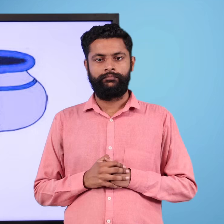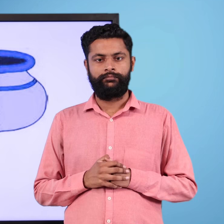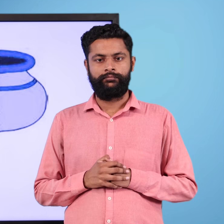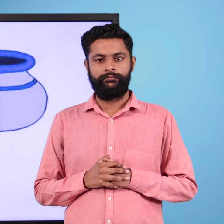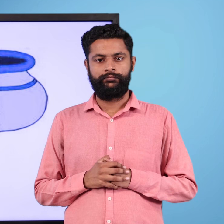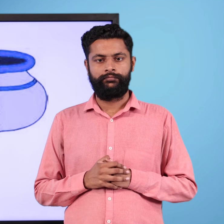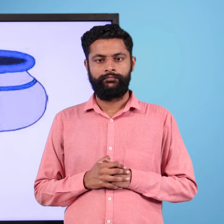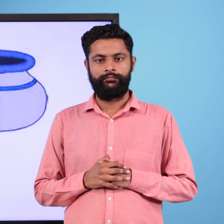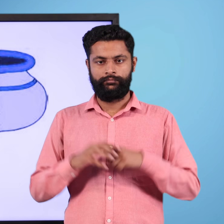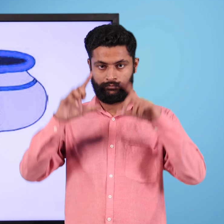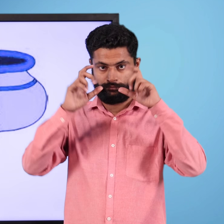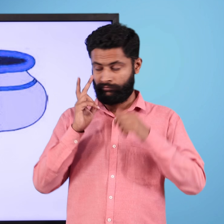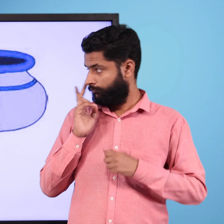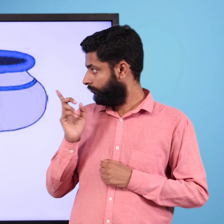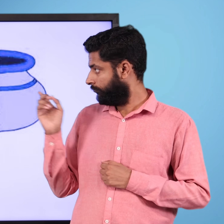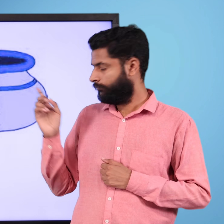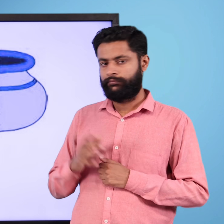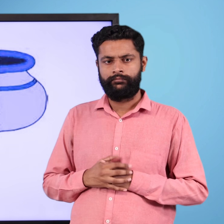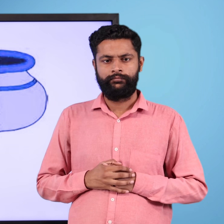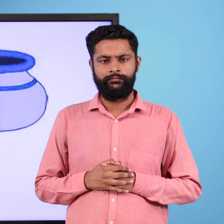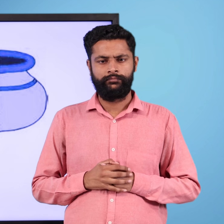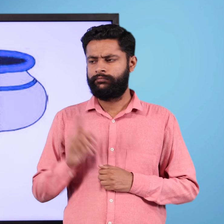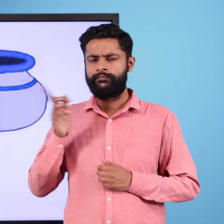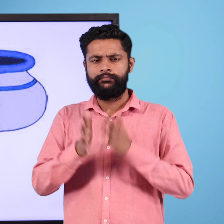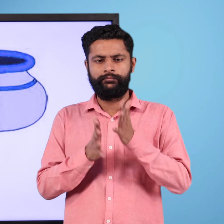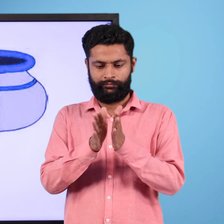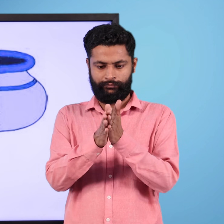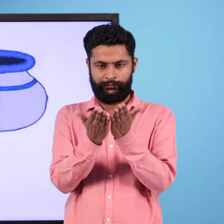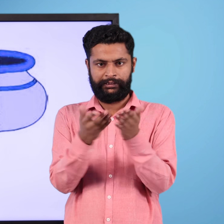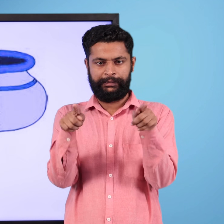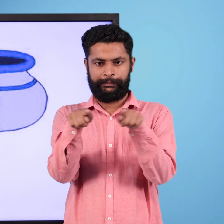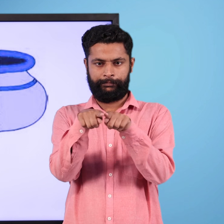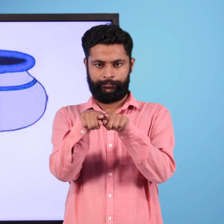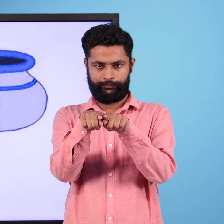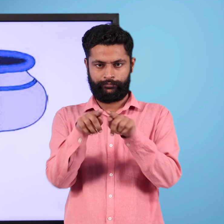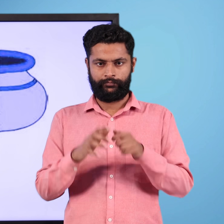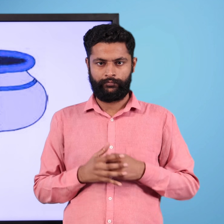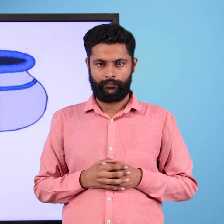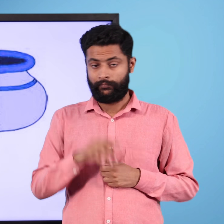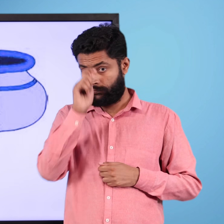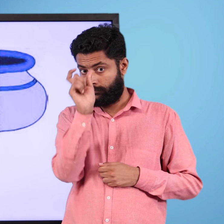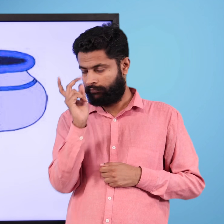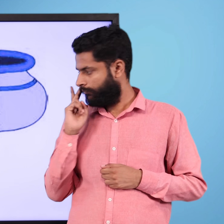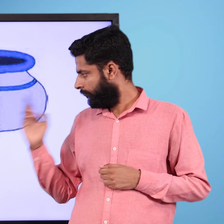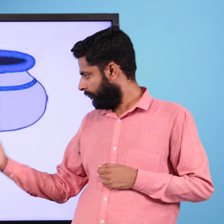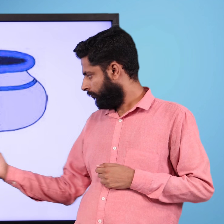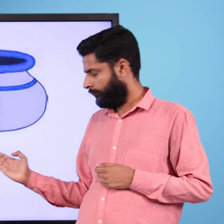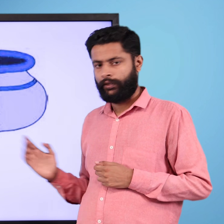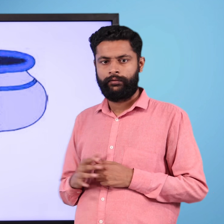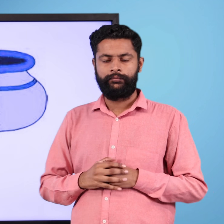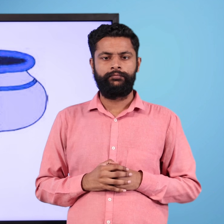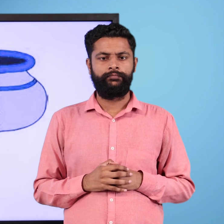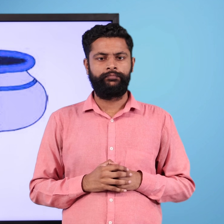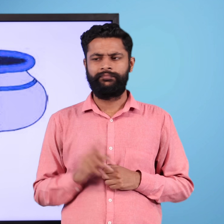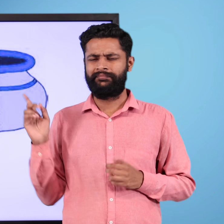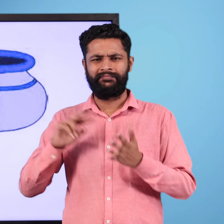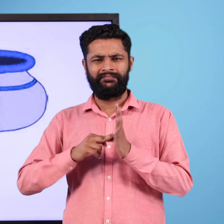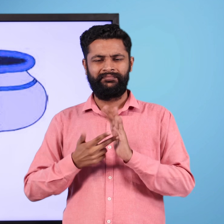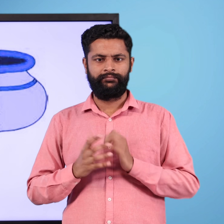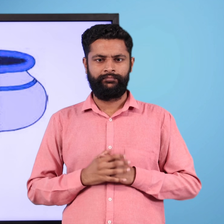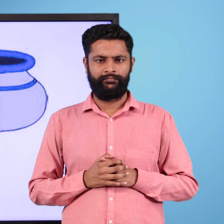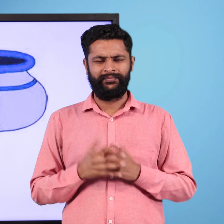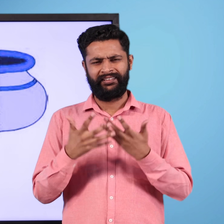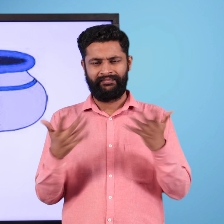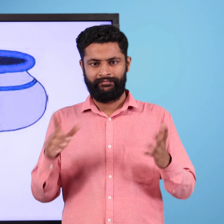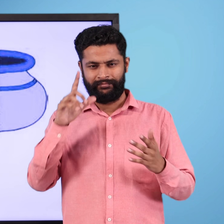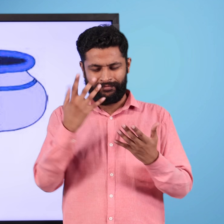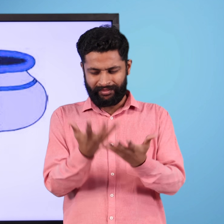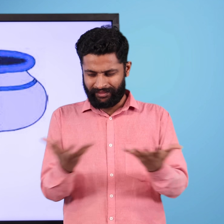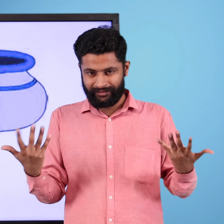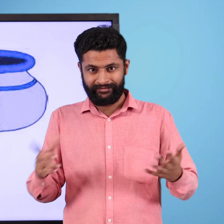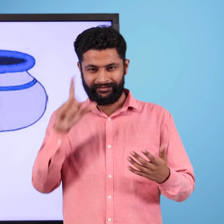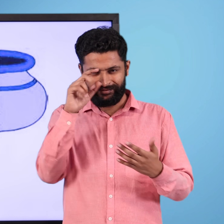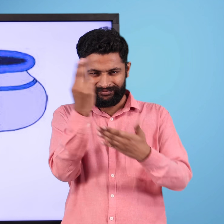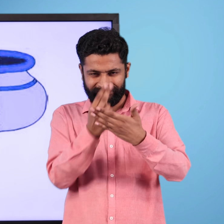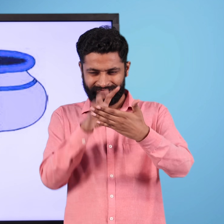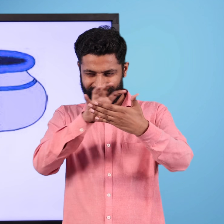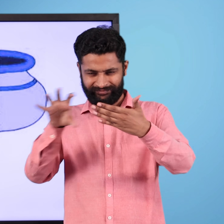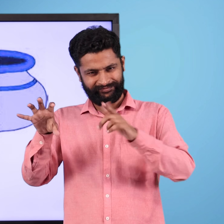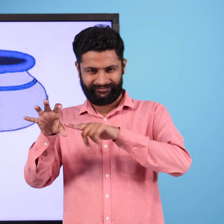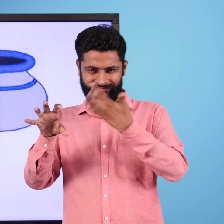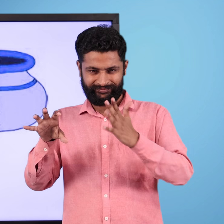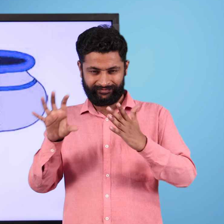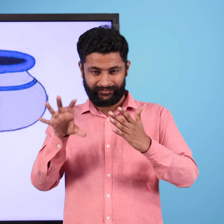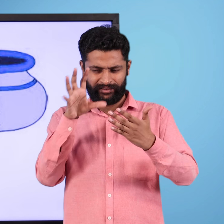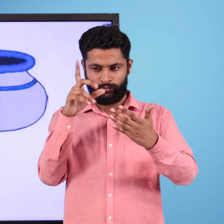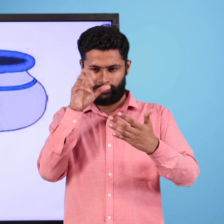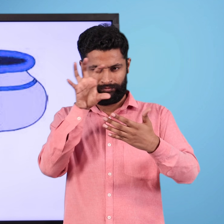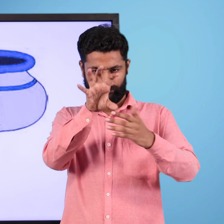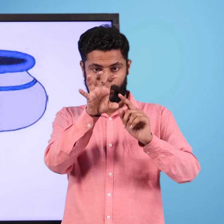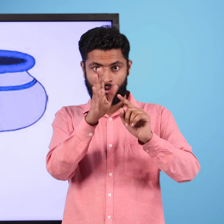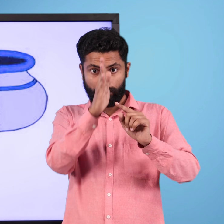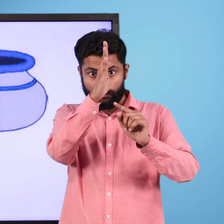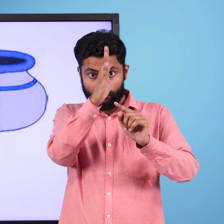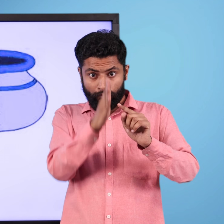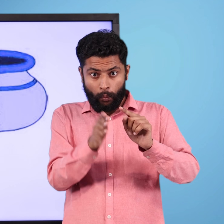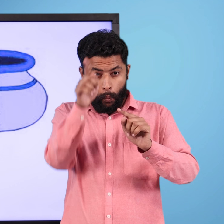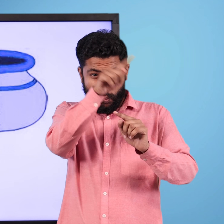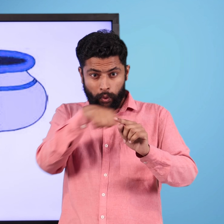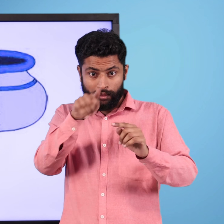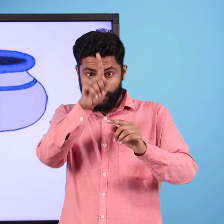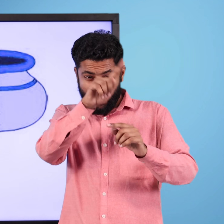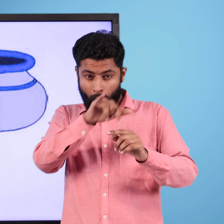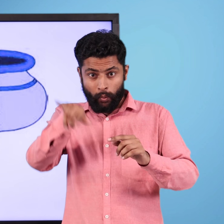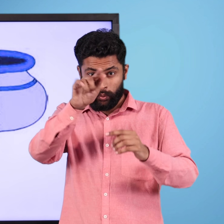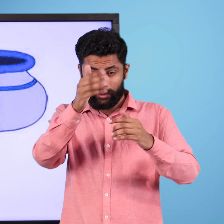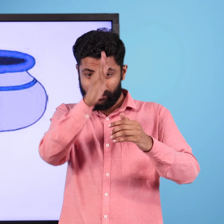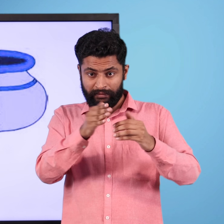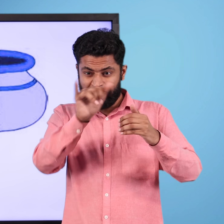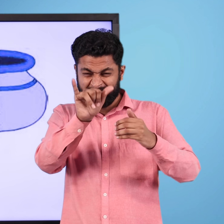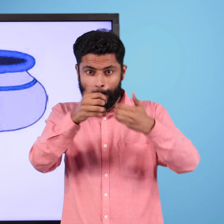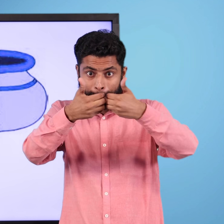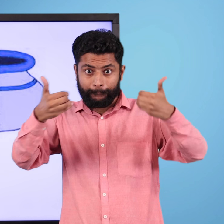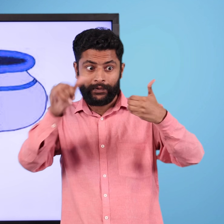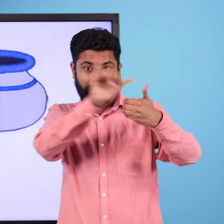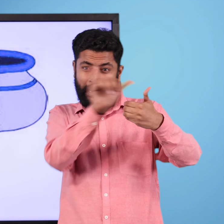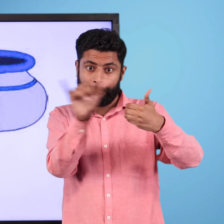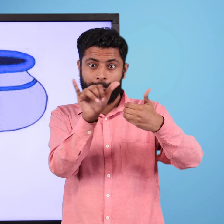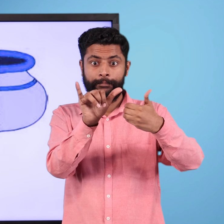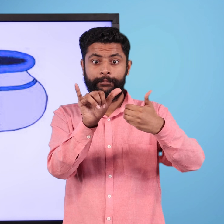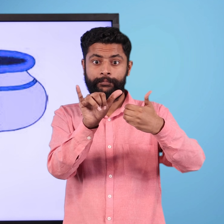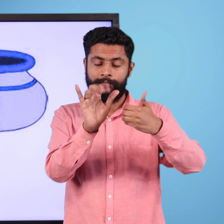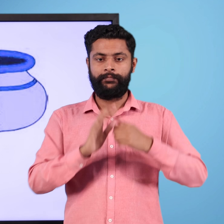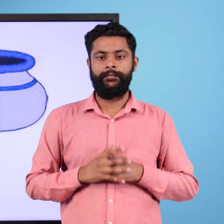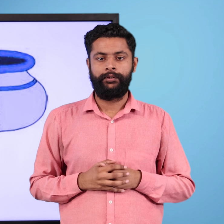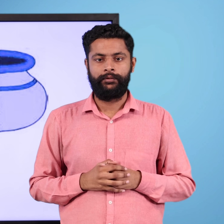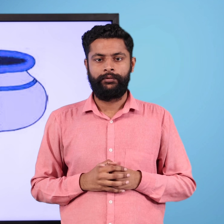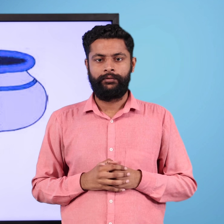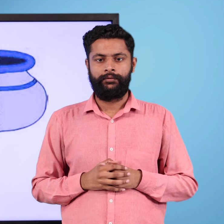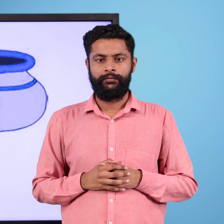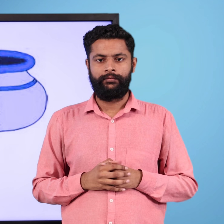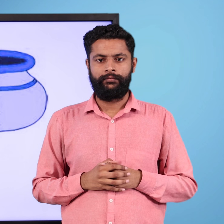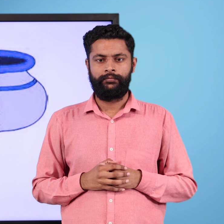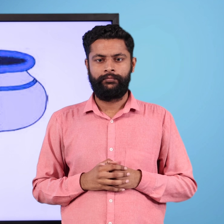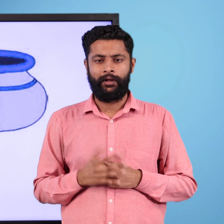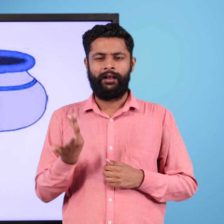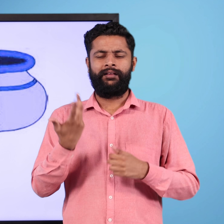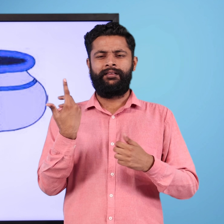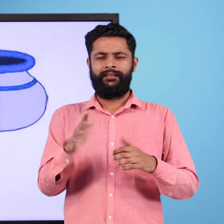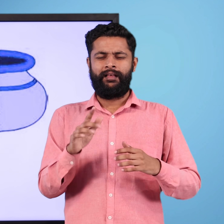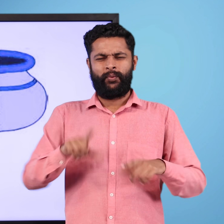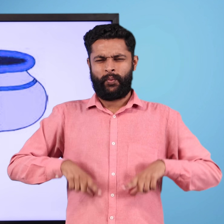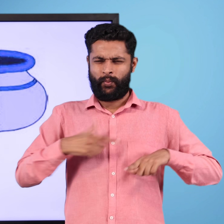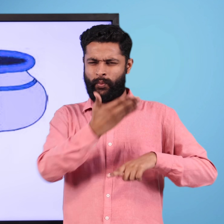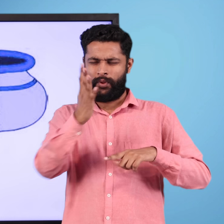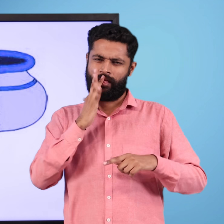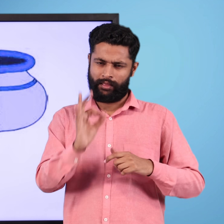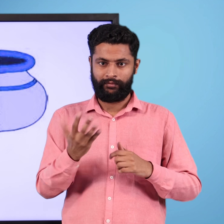This sign means symmetry. A figure has line symmetry if a line can be drawn dividing the figure into two identical parts. Symmetry is quite a common term used in day to day life.